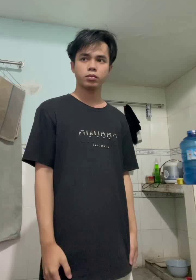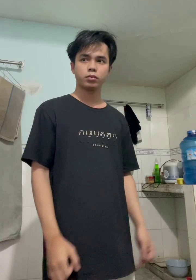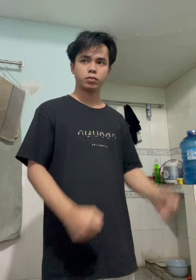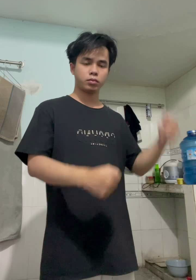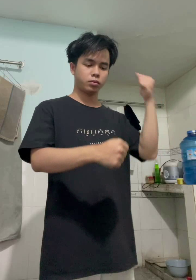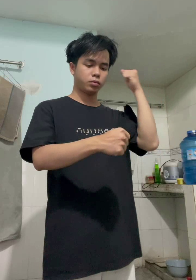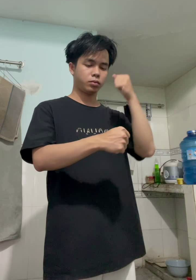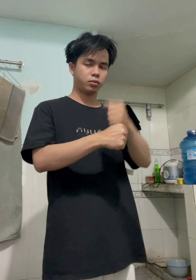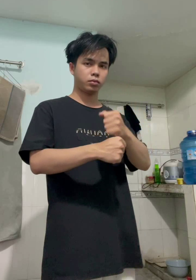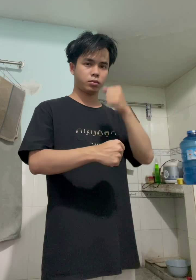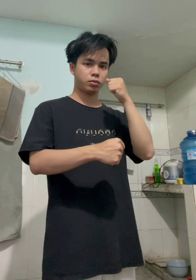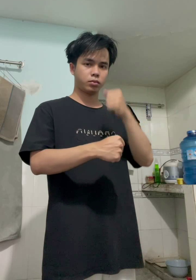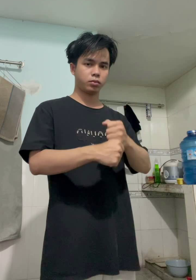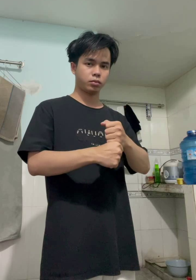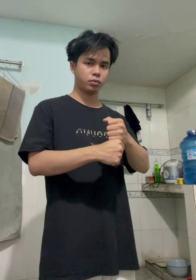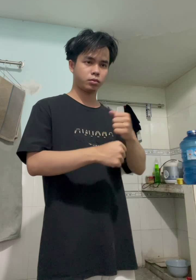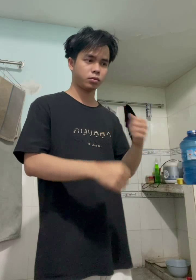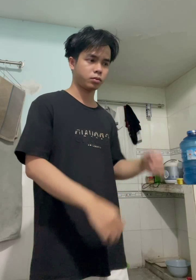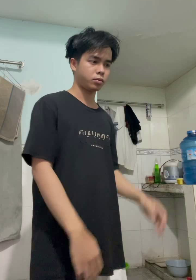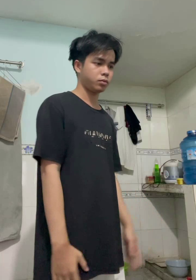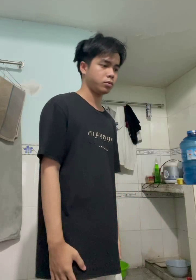cong viec